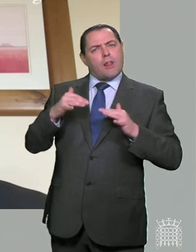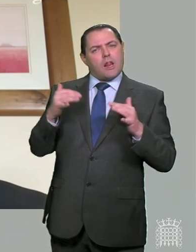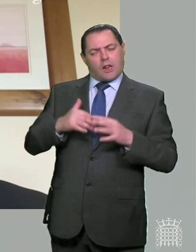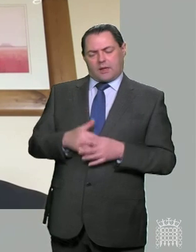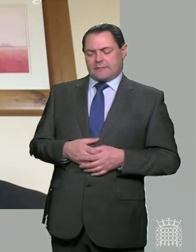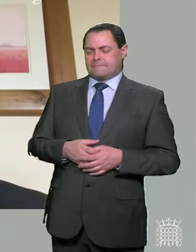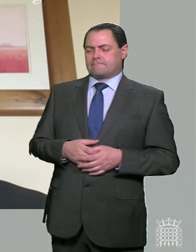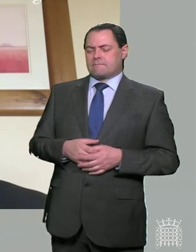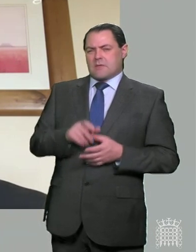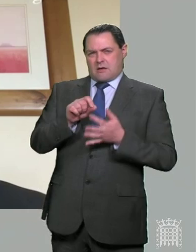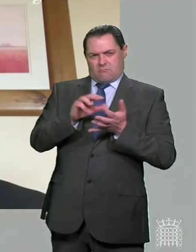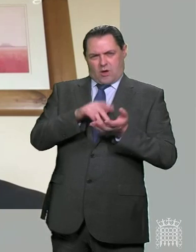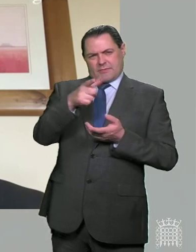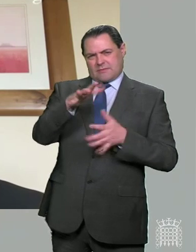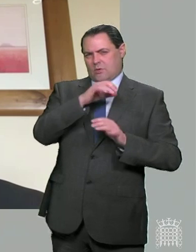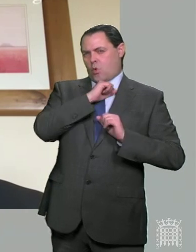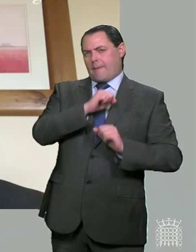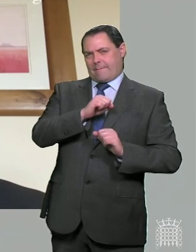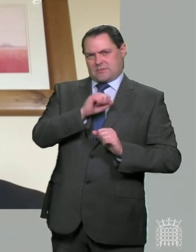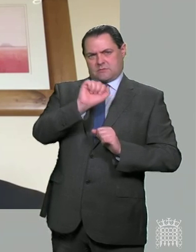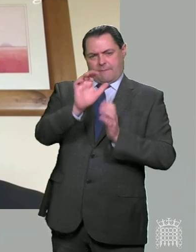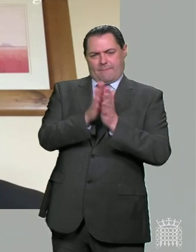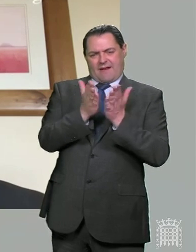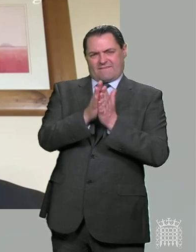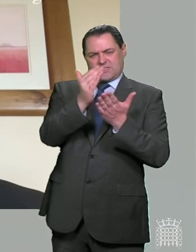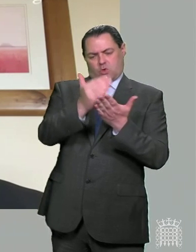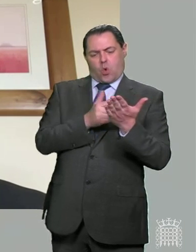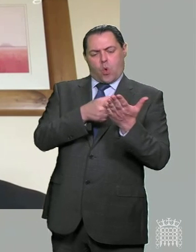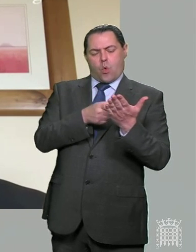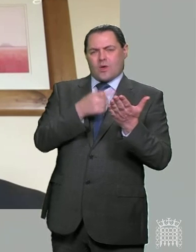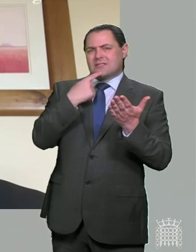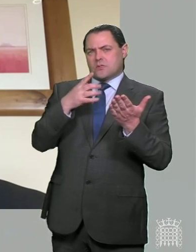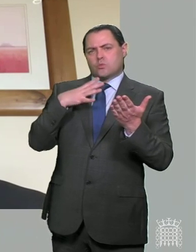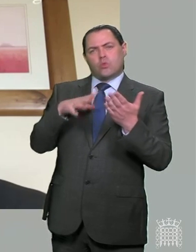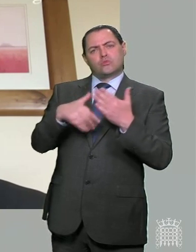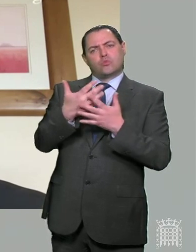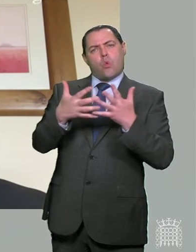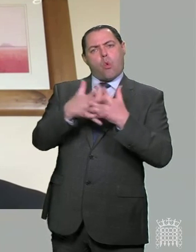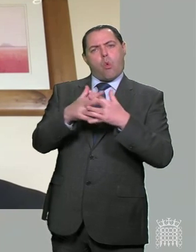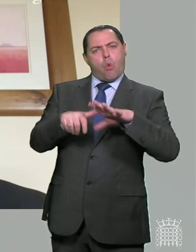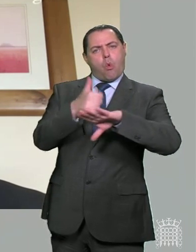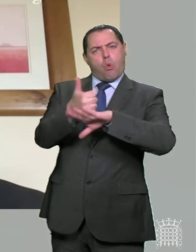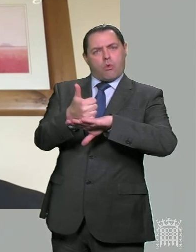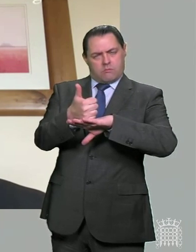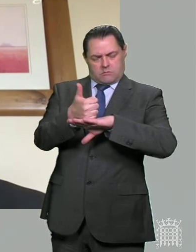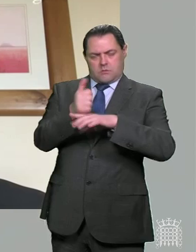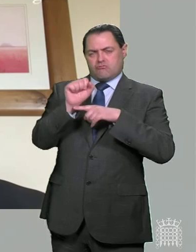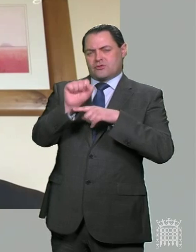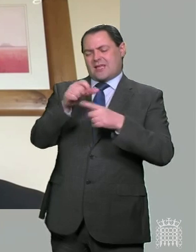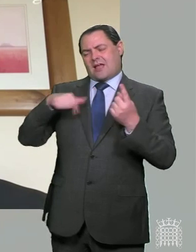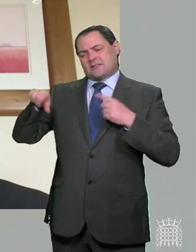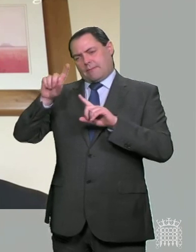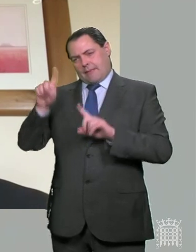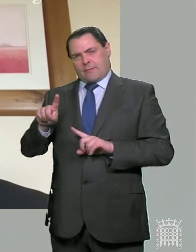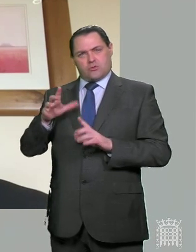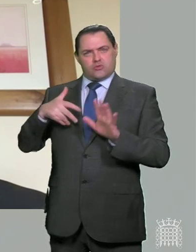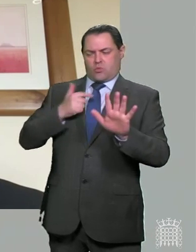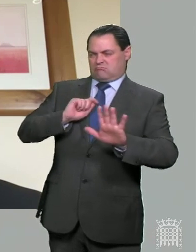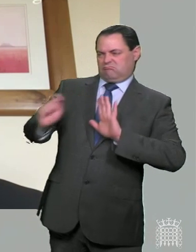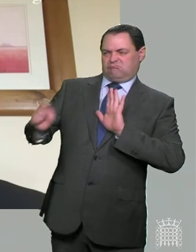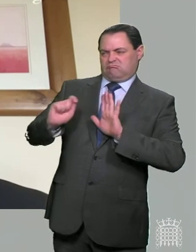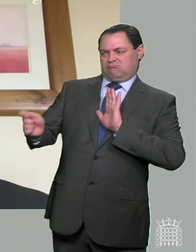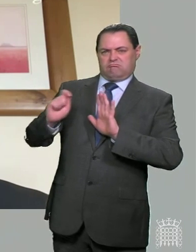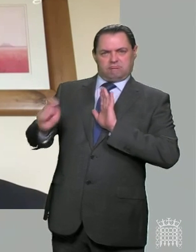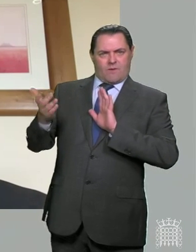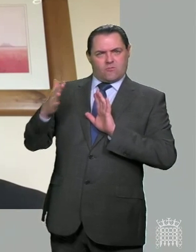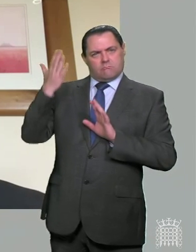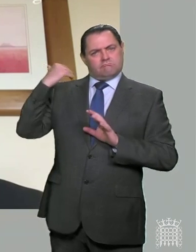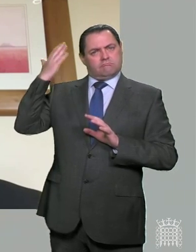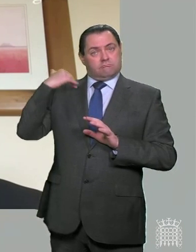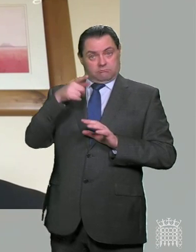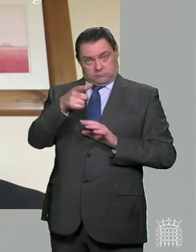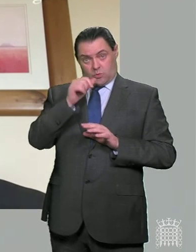The Prime Minister gave a commitment in his election manifesto to introduce legislation to protect those men and women from vexatious prosecutions.